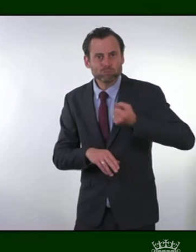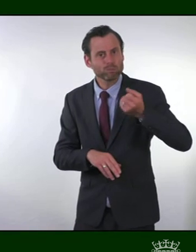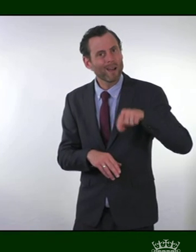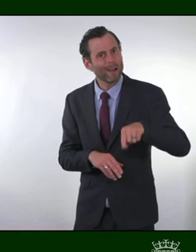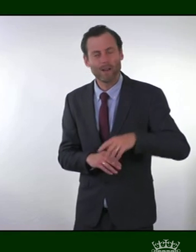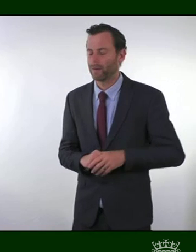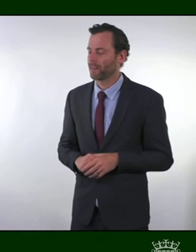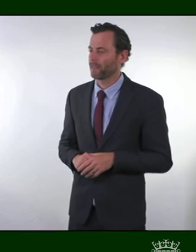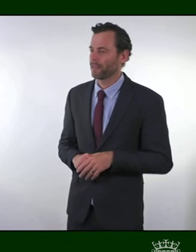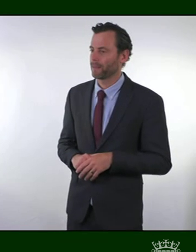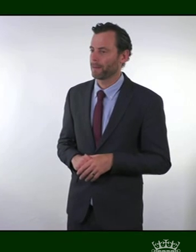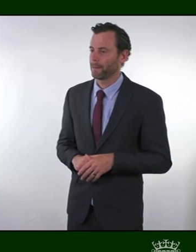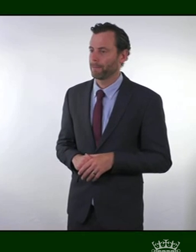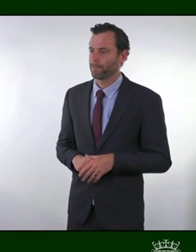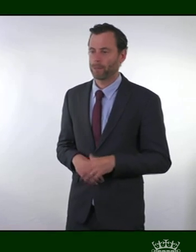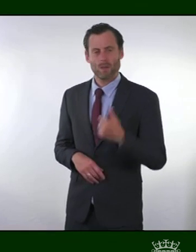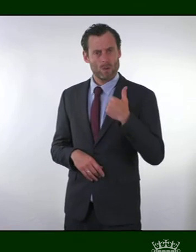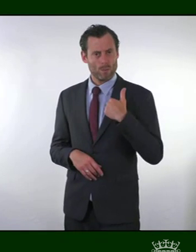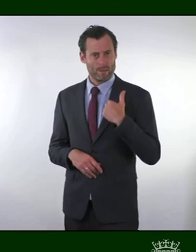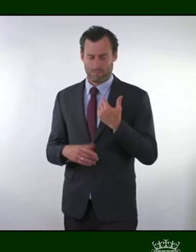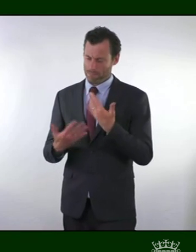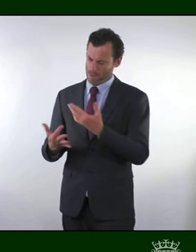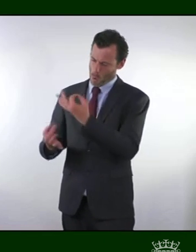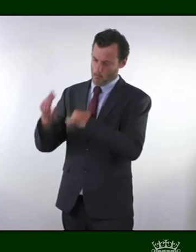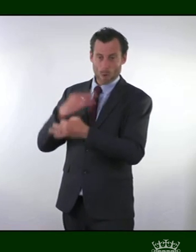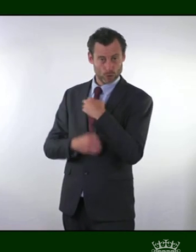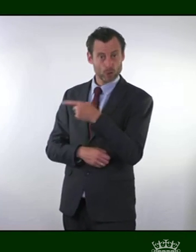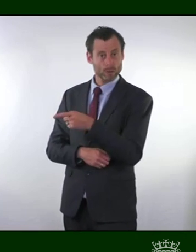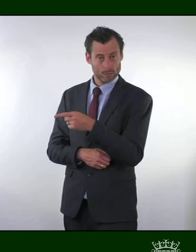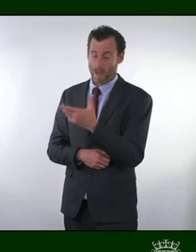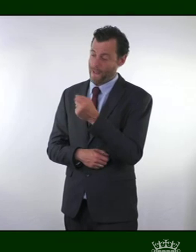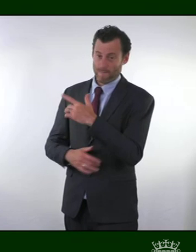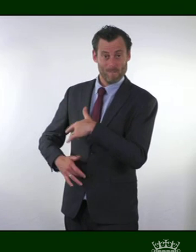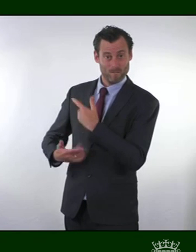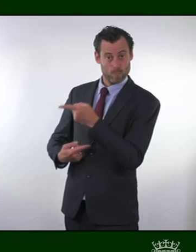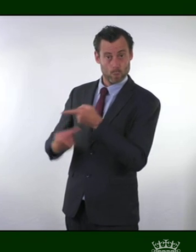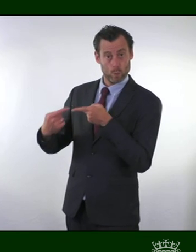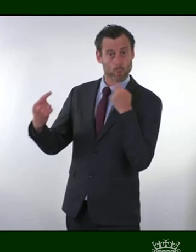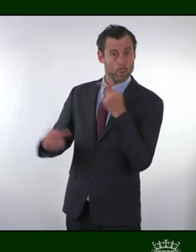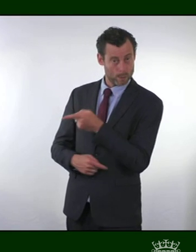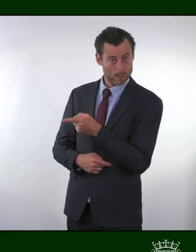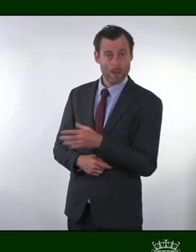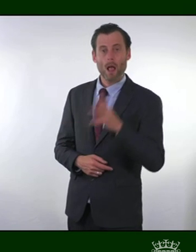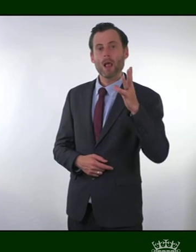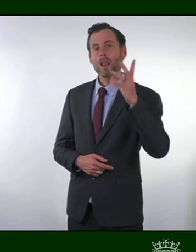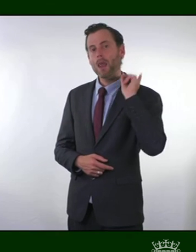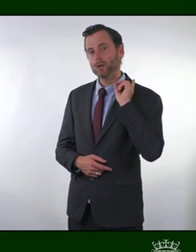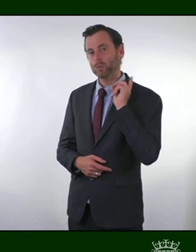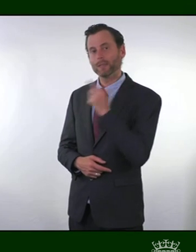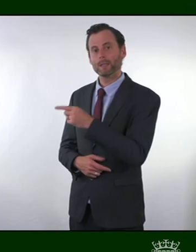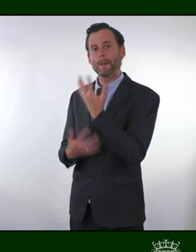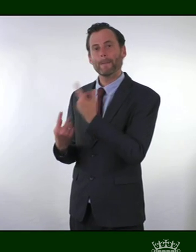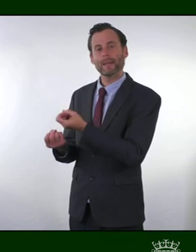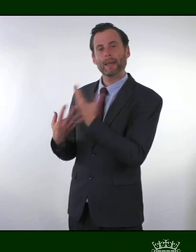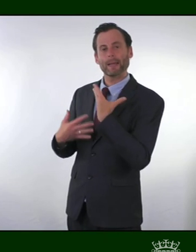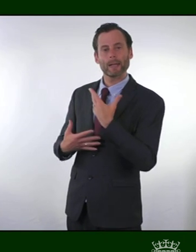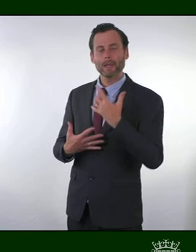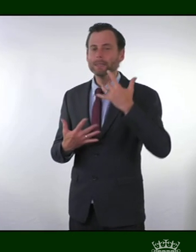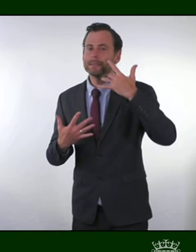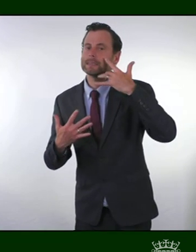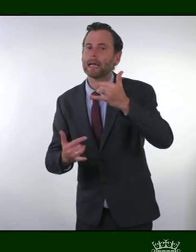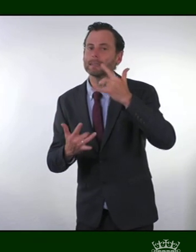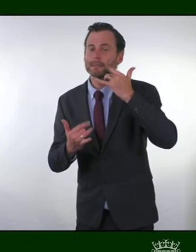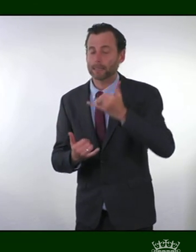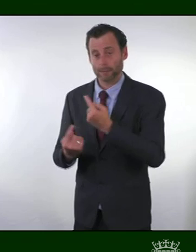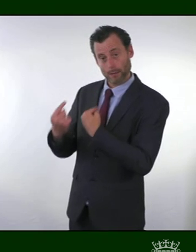We have questions from the honourable Lady, we have opinions from the honourable Lady, and last week, we even had tests from the honourable Lady.